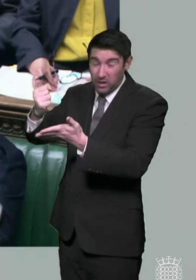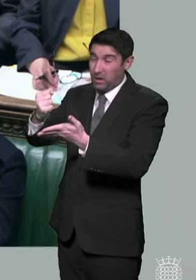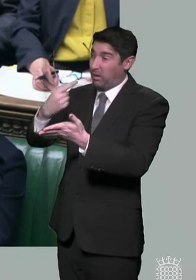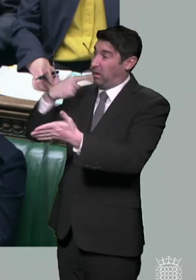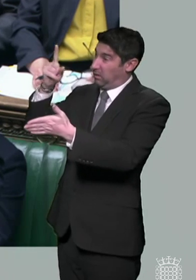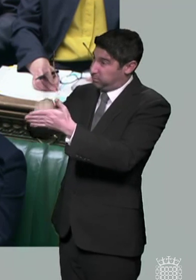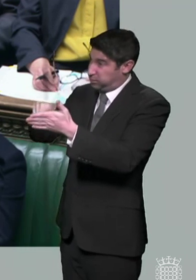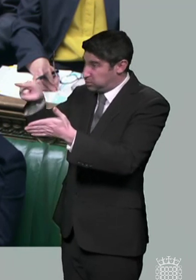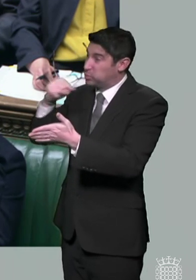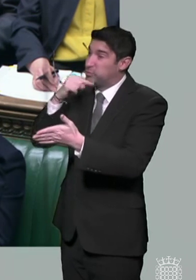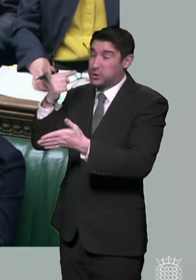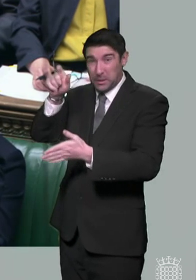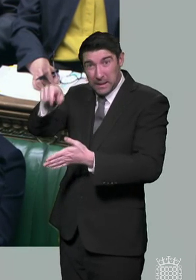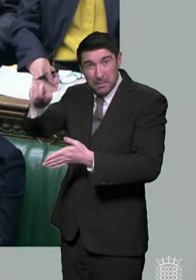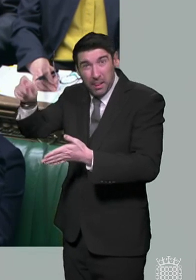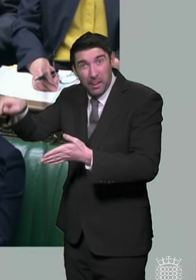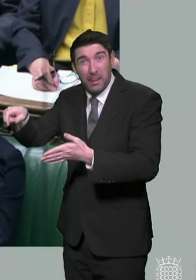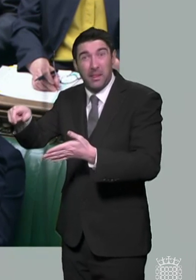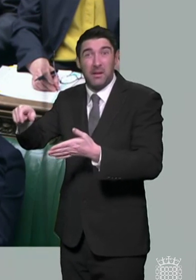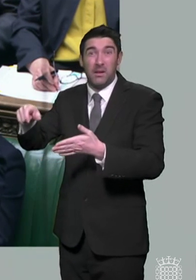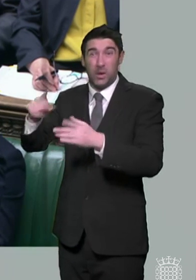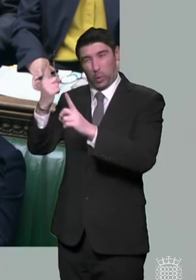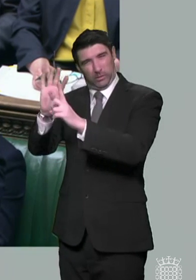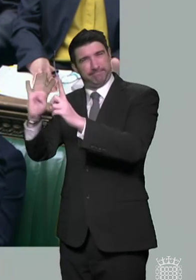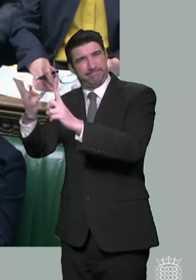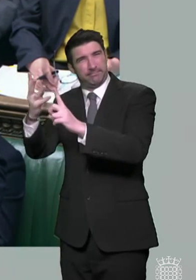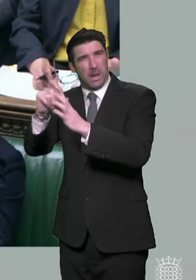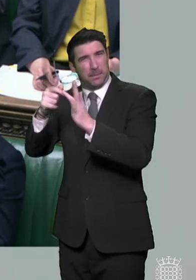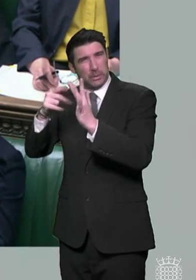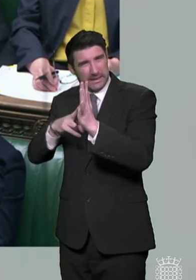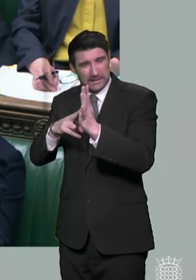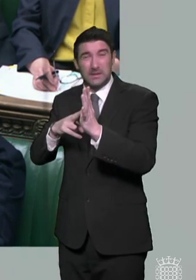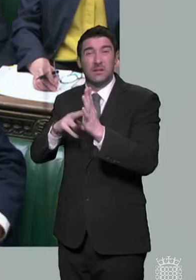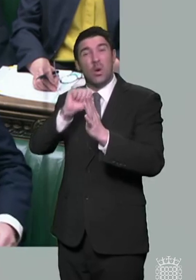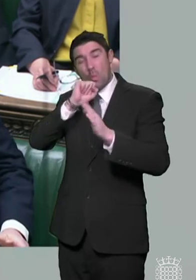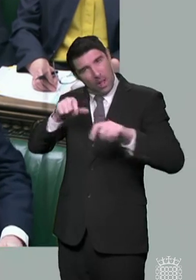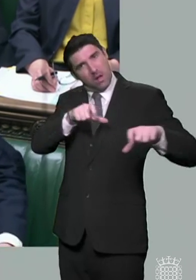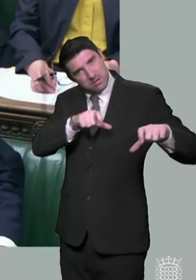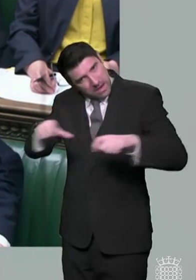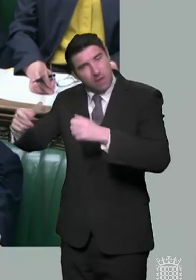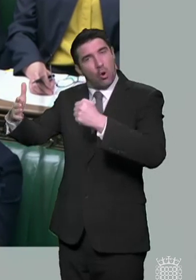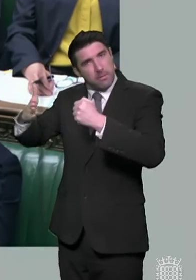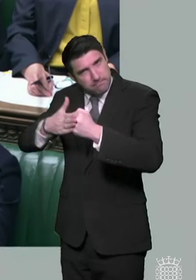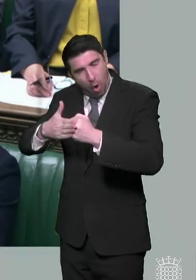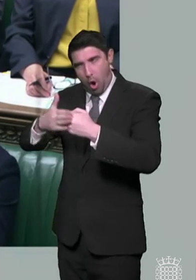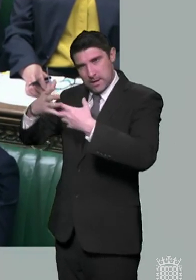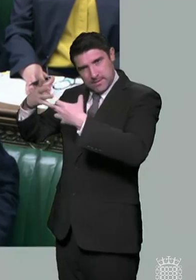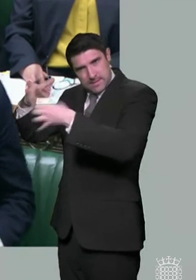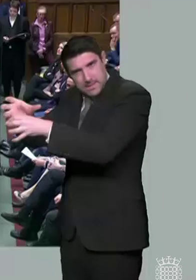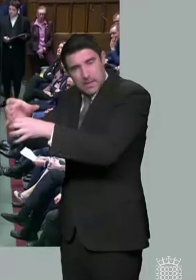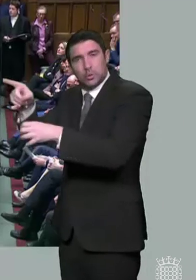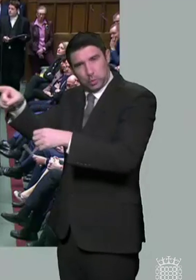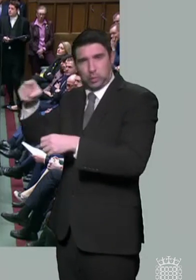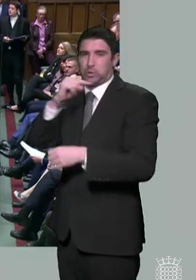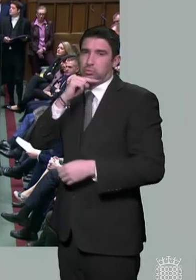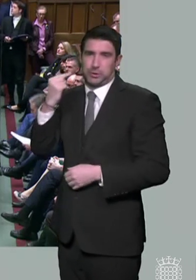We want them to go further, I believe that they will and we will continue to put pressure—ineluctable pressure—on the Putin regime.